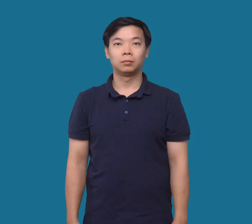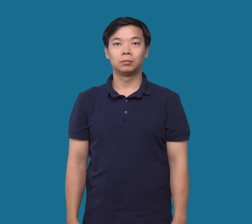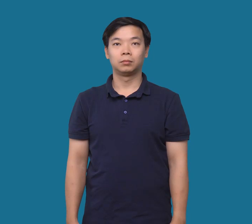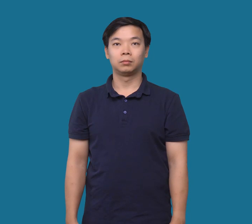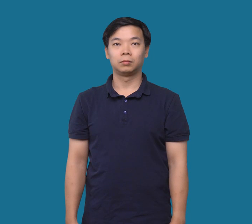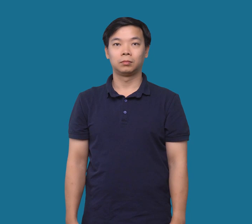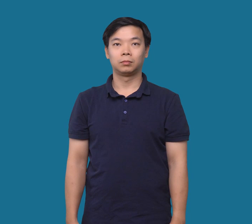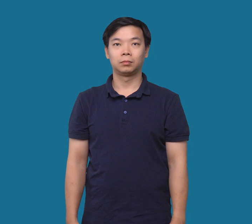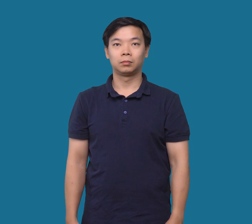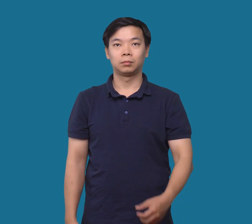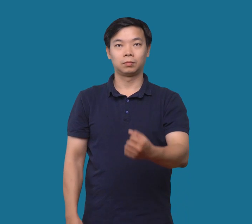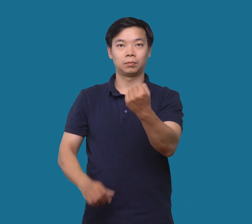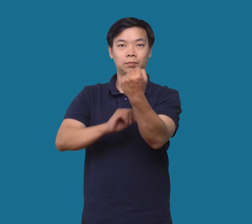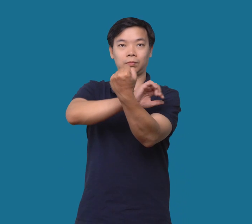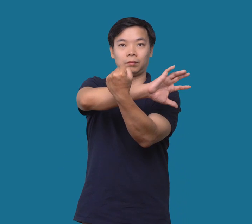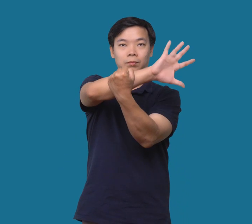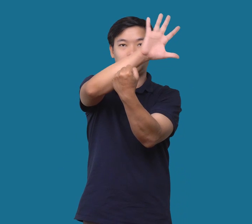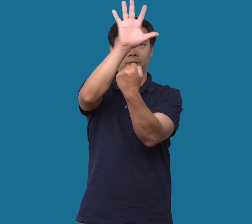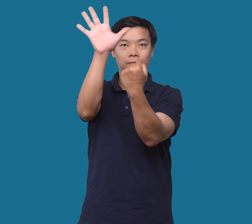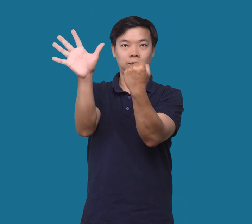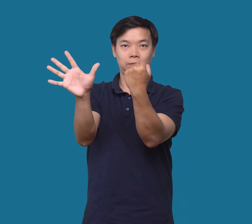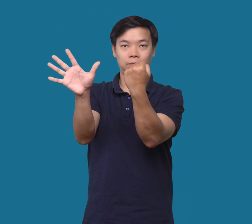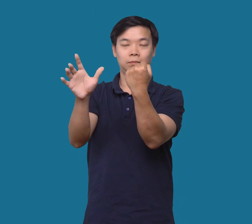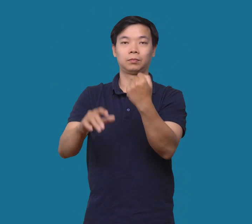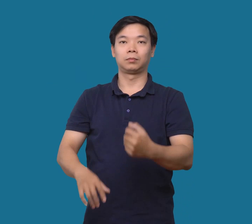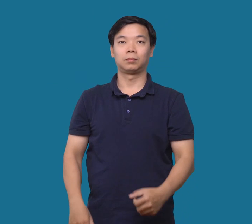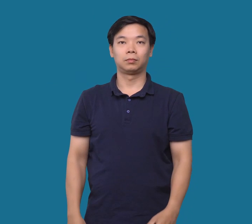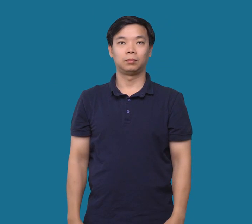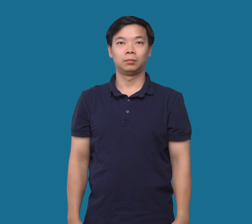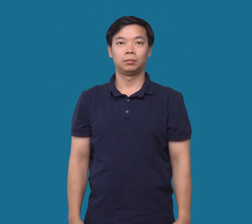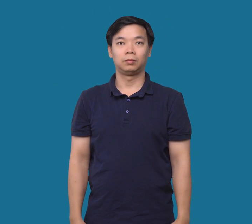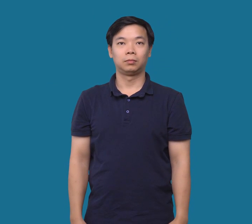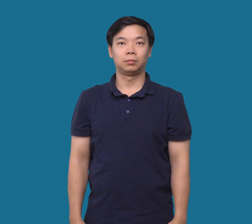vòm lá